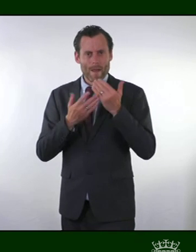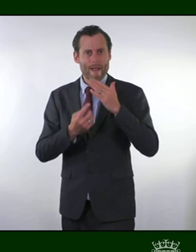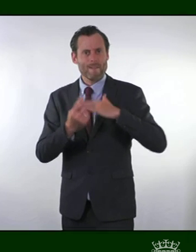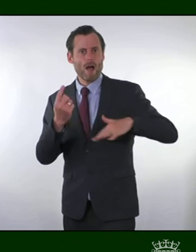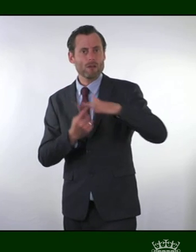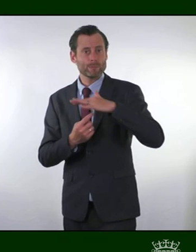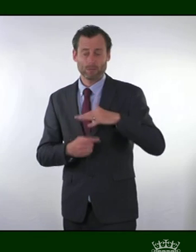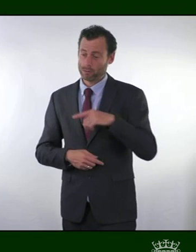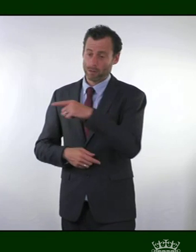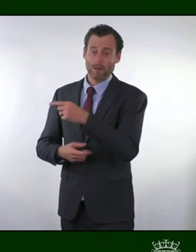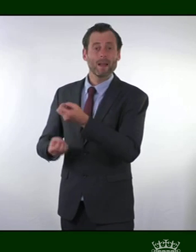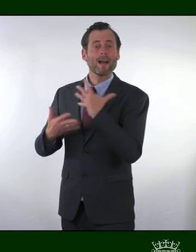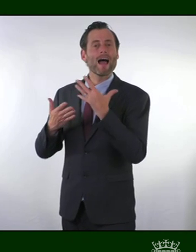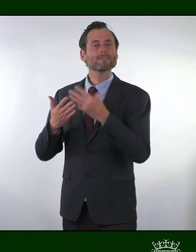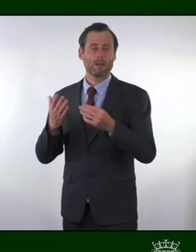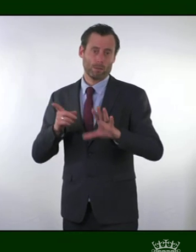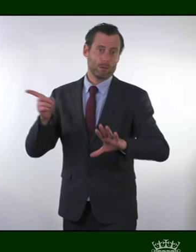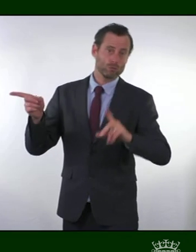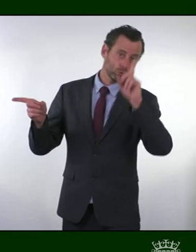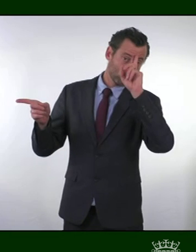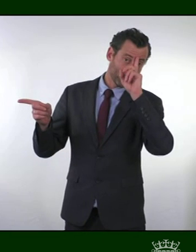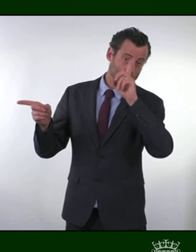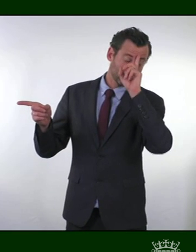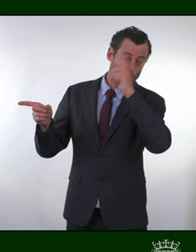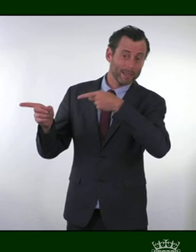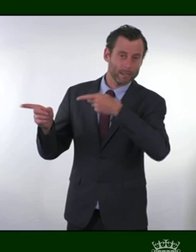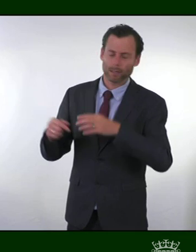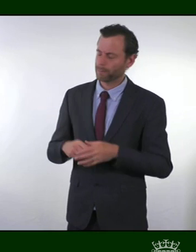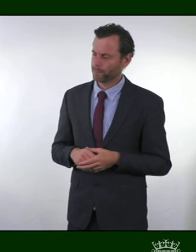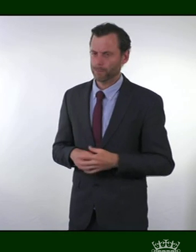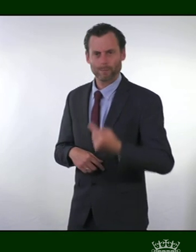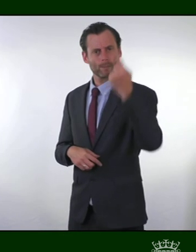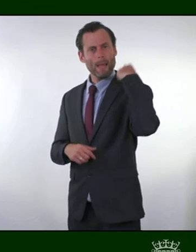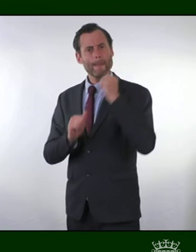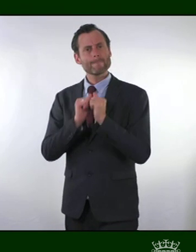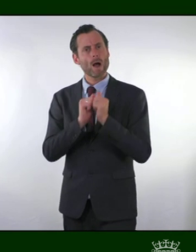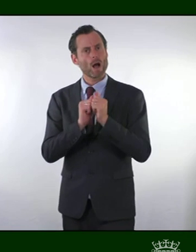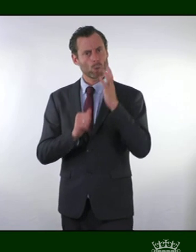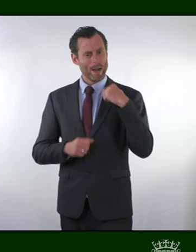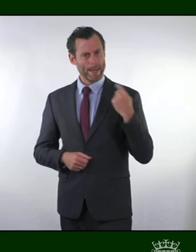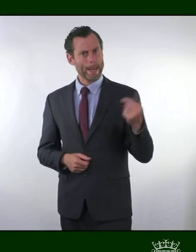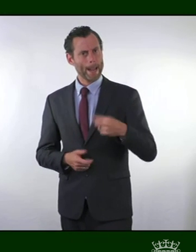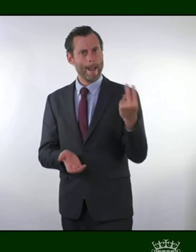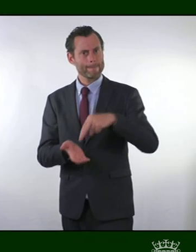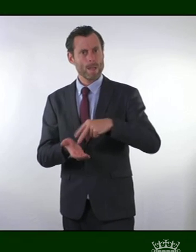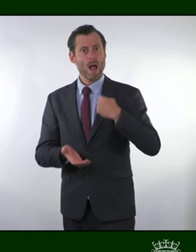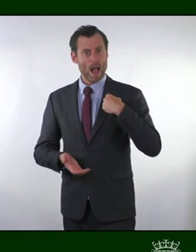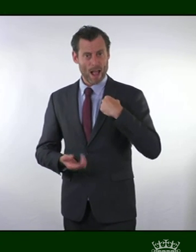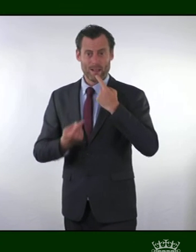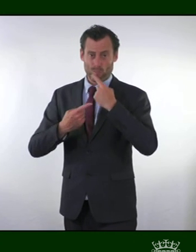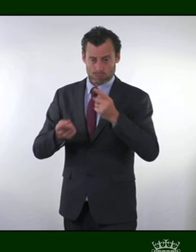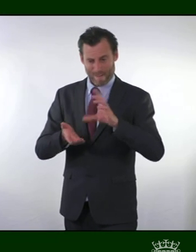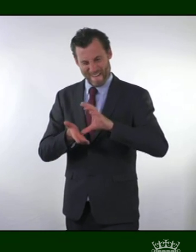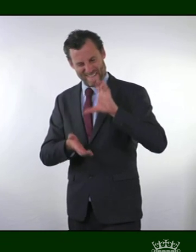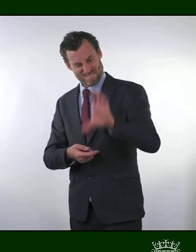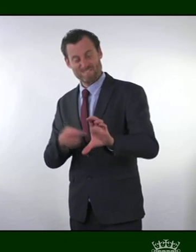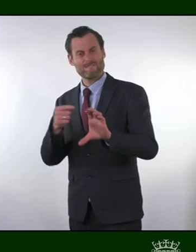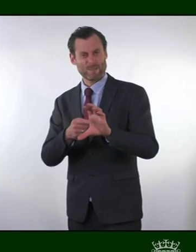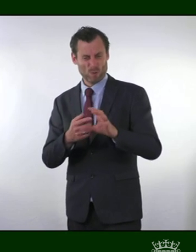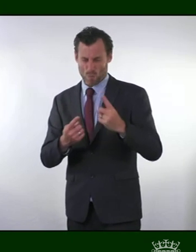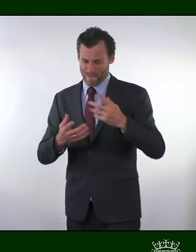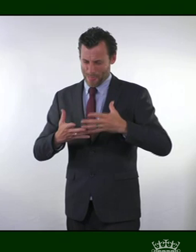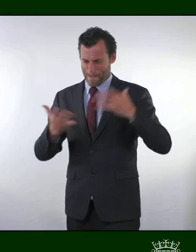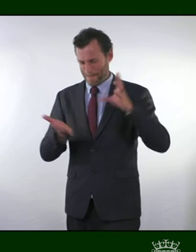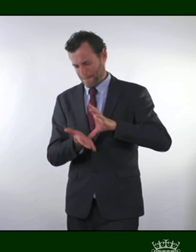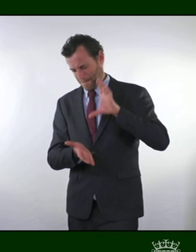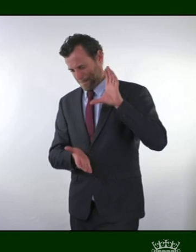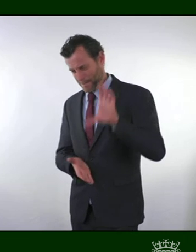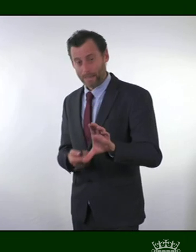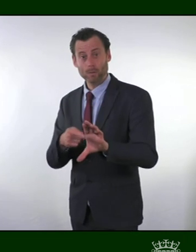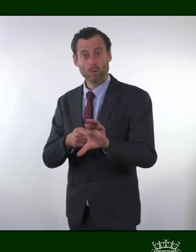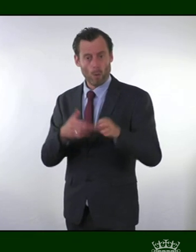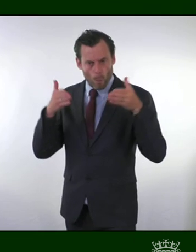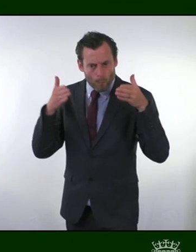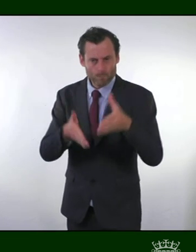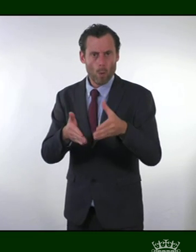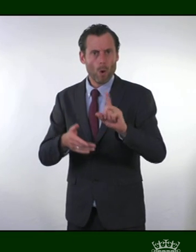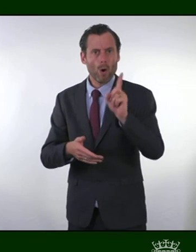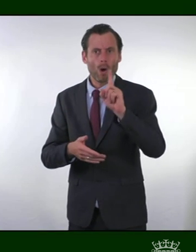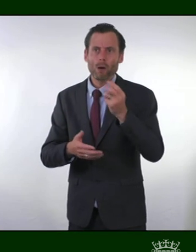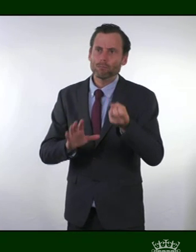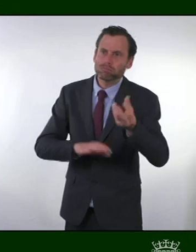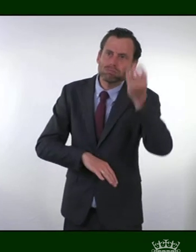When I stood here in March, we outlined one of the most ambitious and far-reaching investment programmes for our environment and tackling net zero from any Government this country has ever seen.